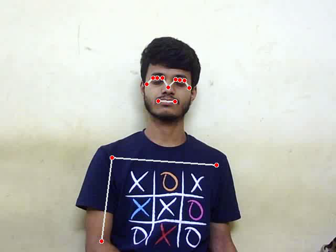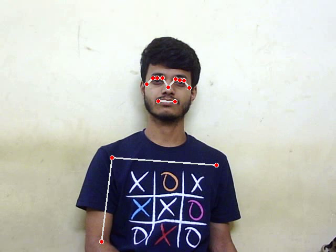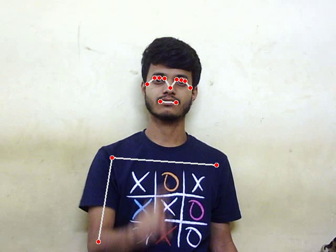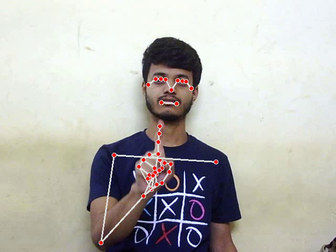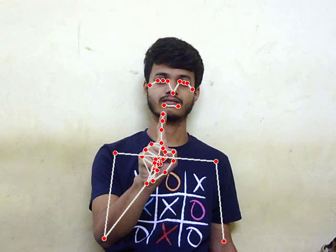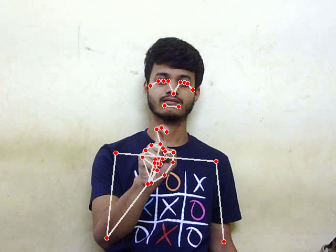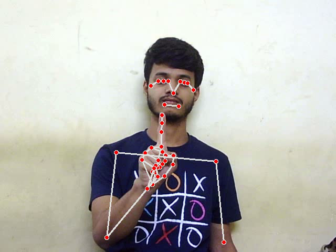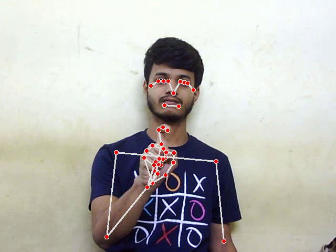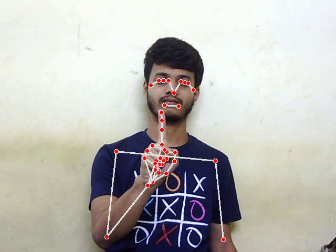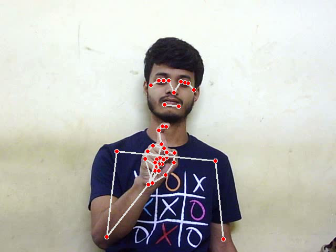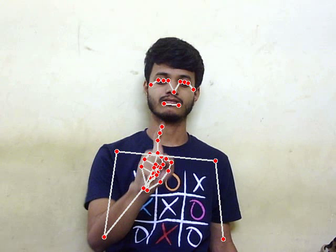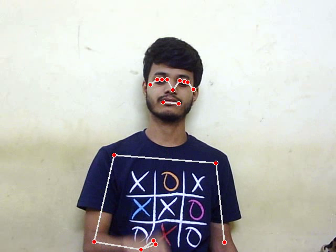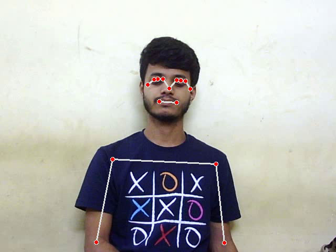question